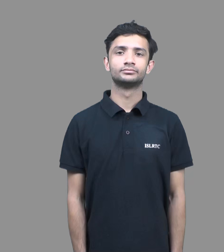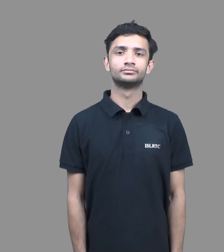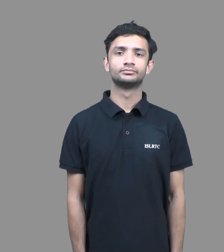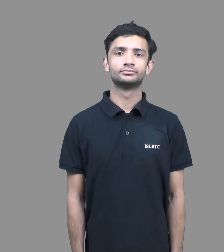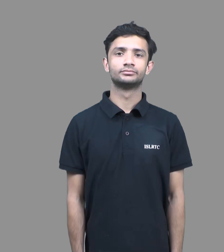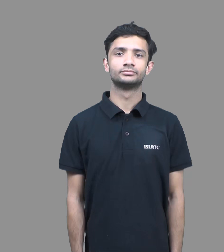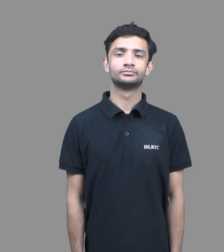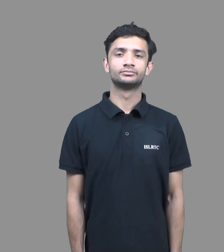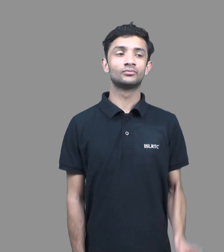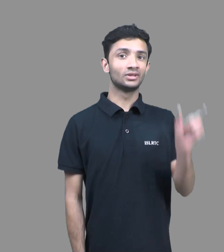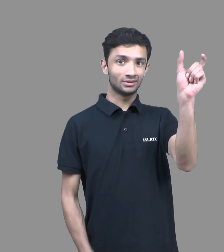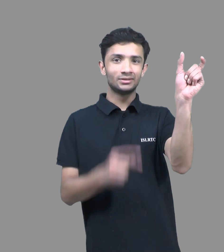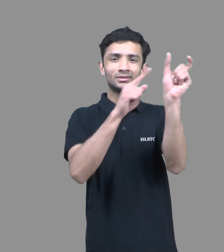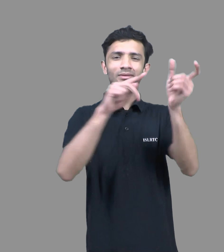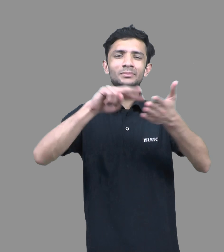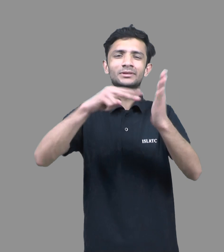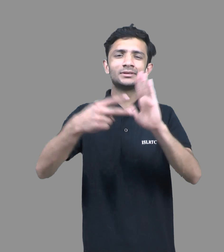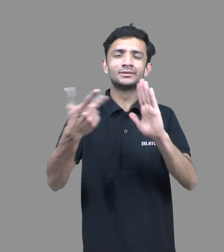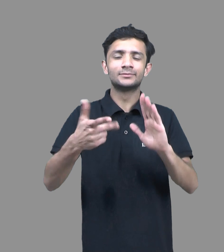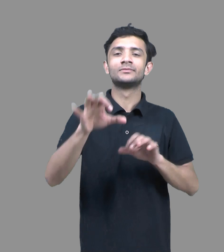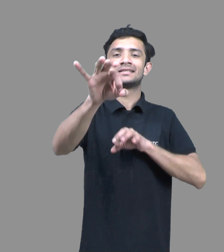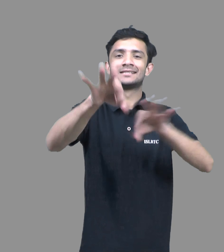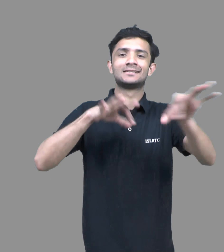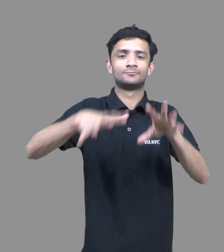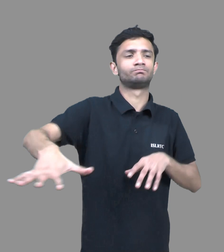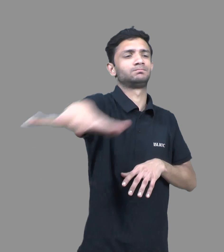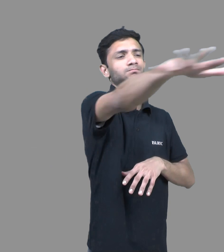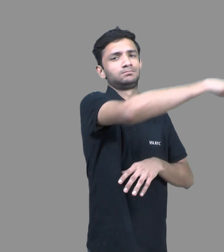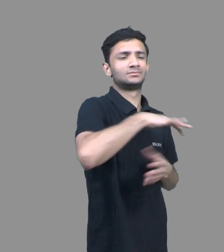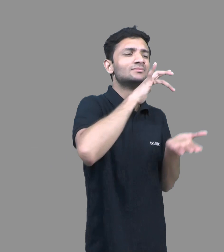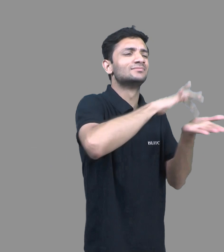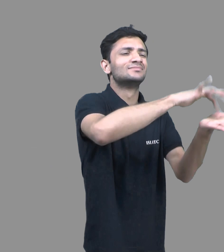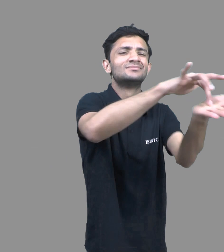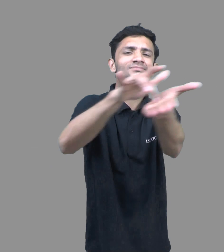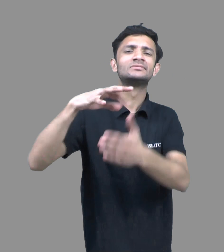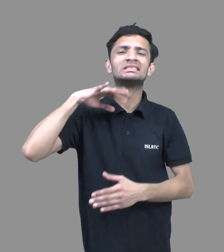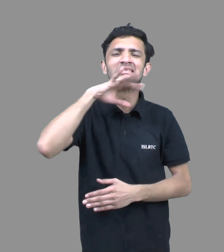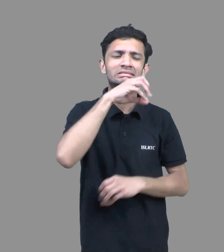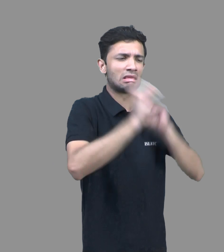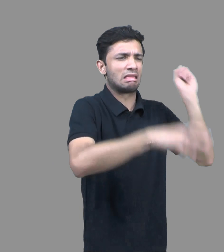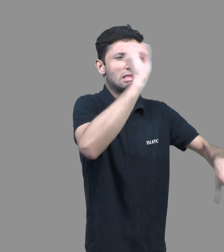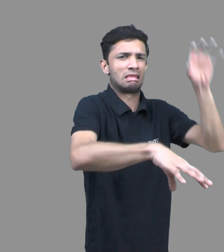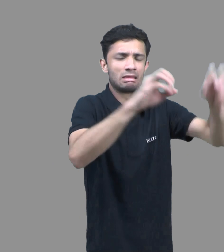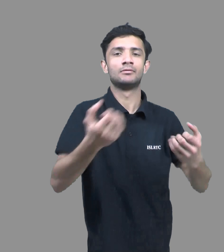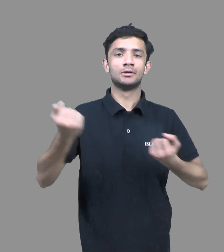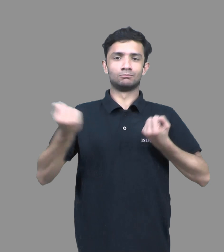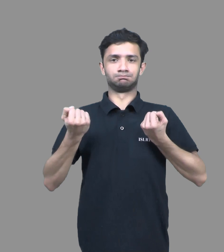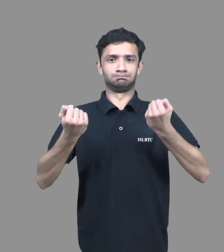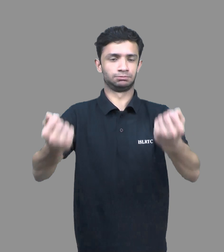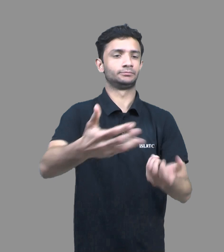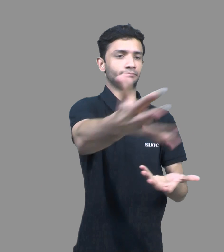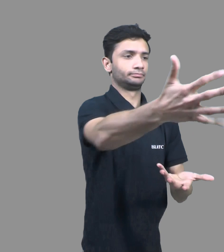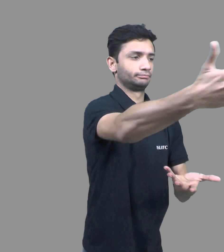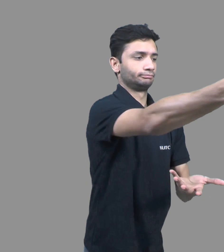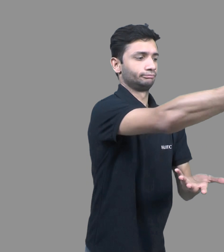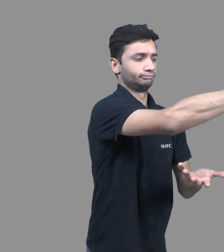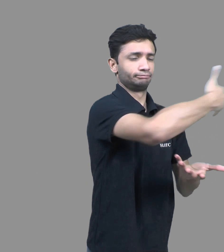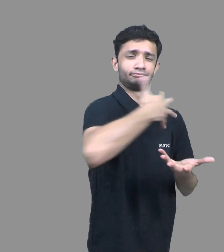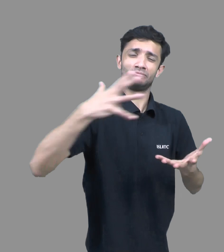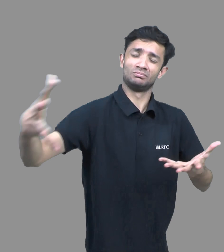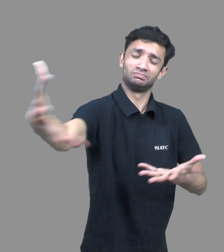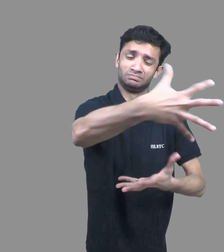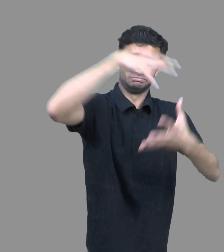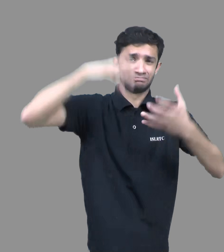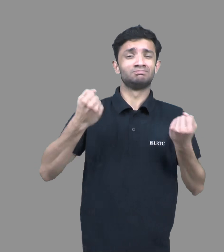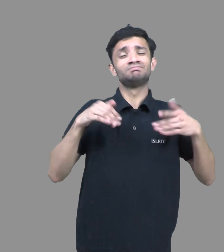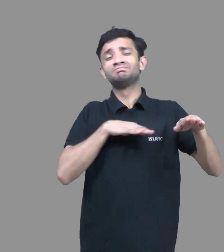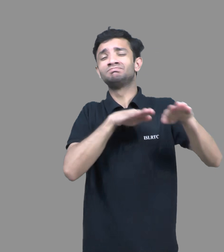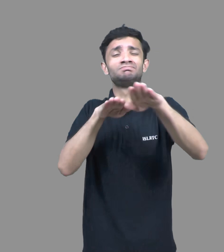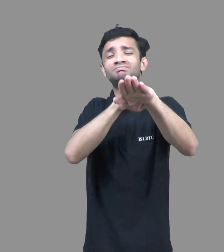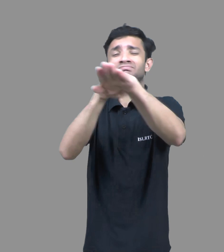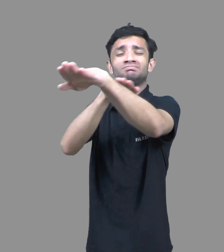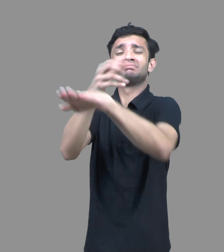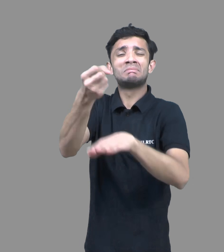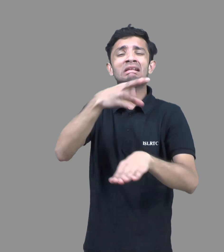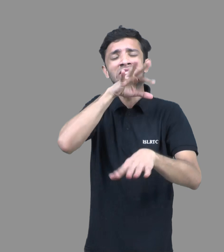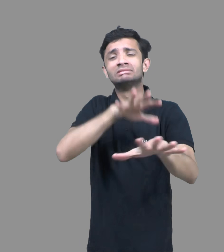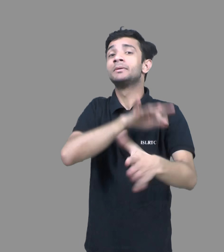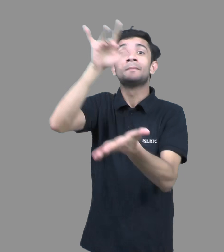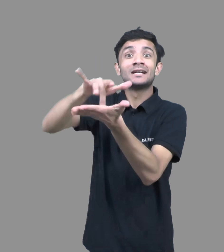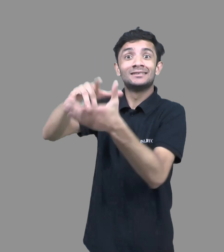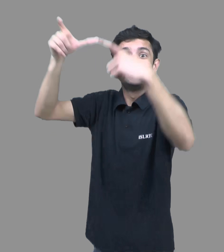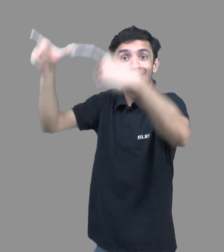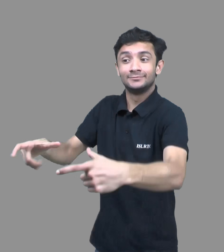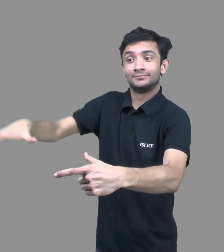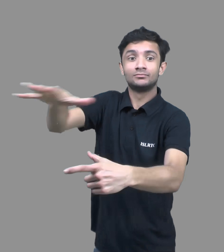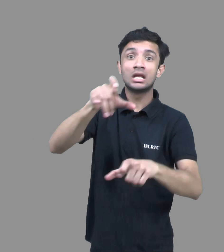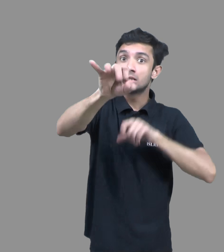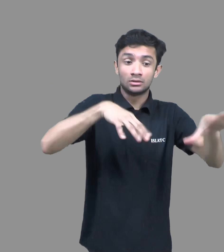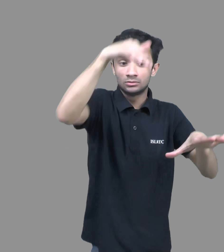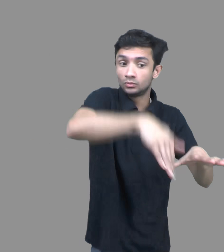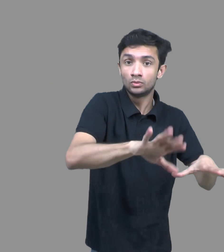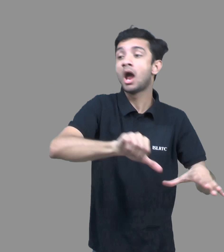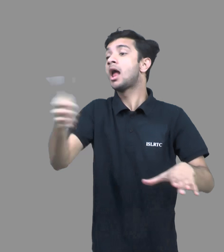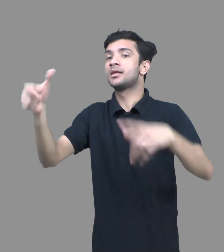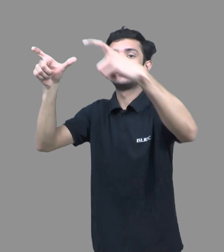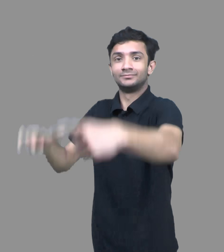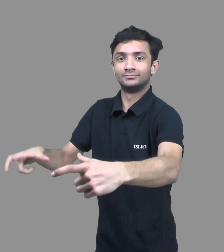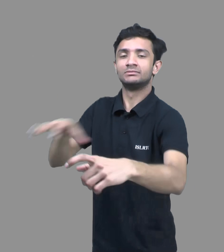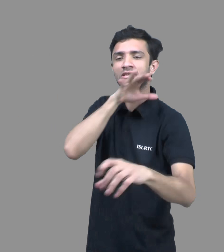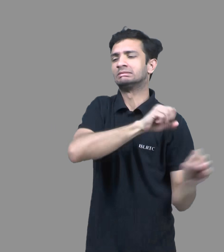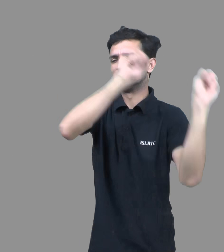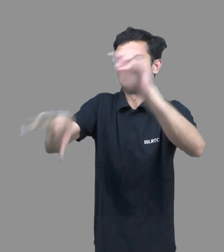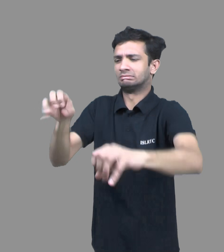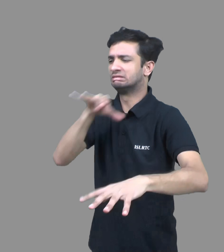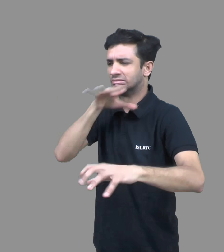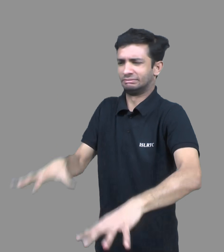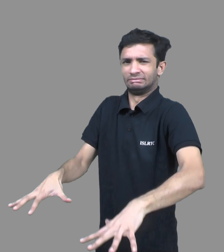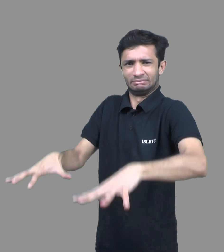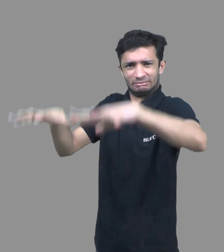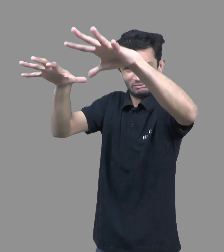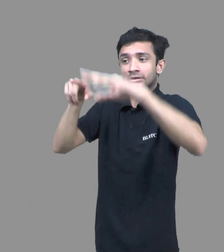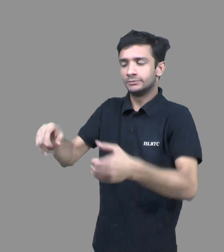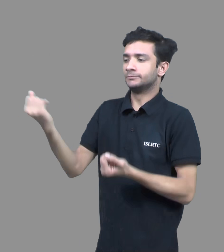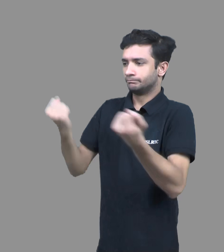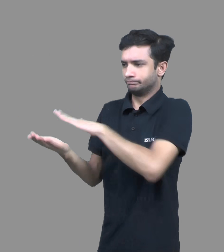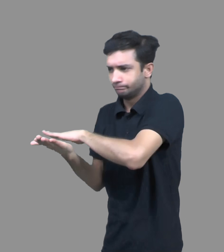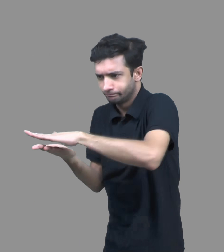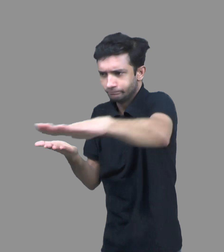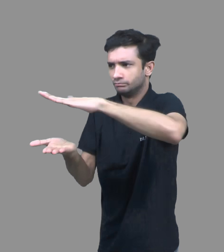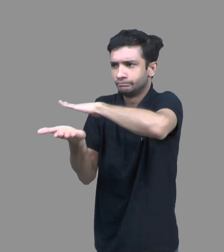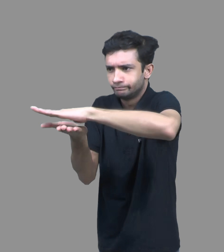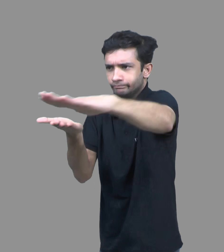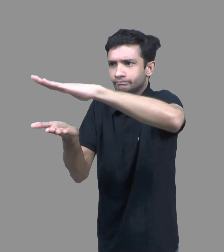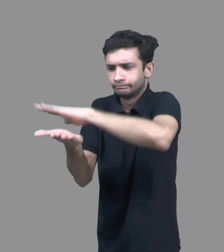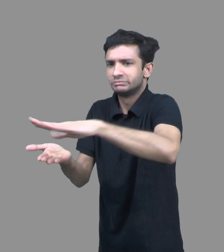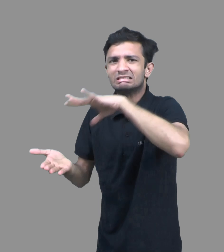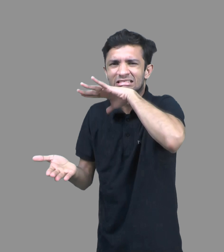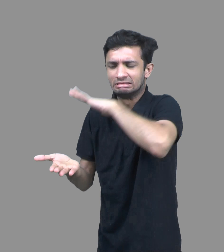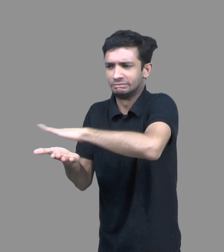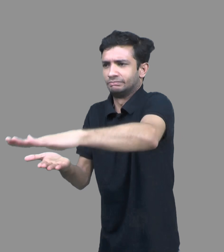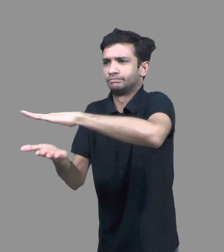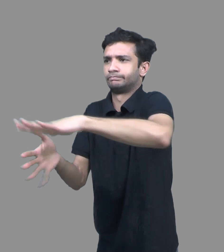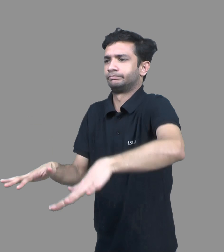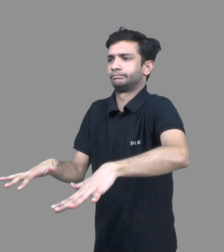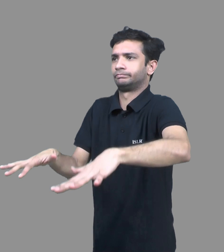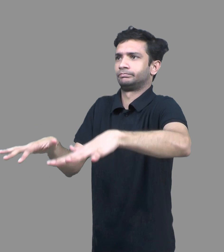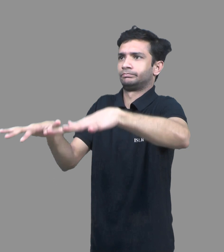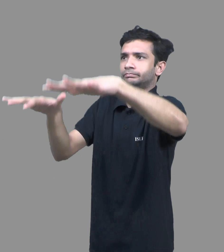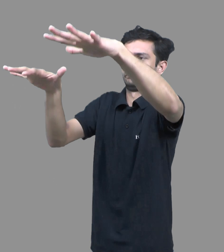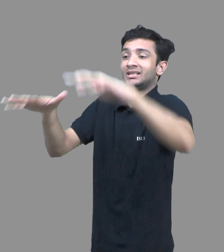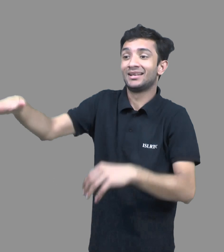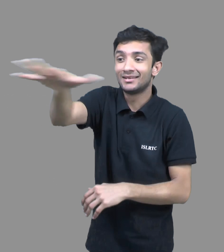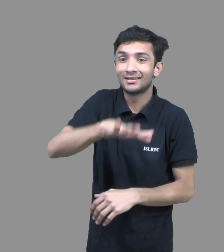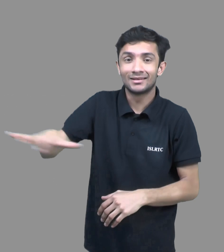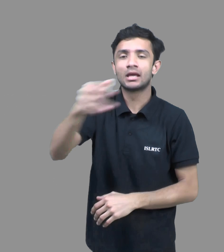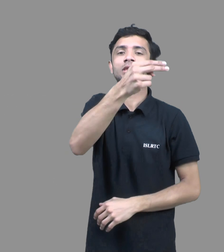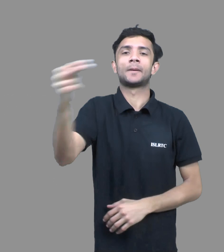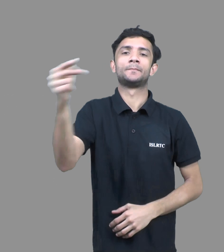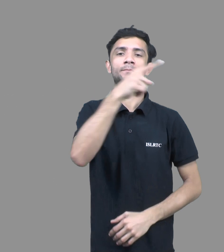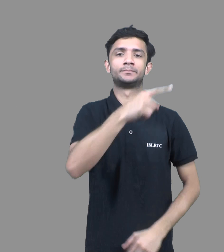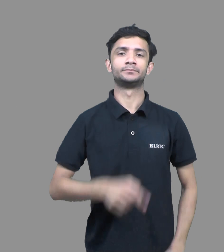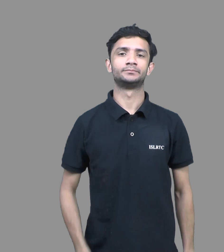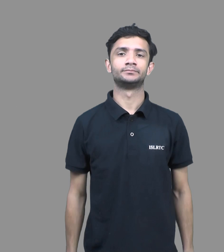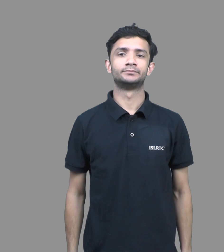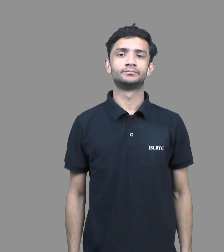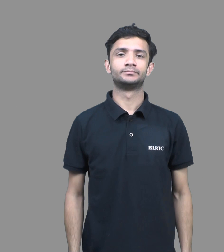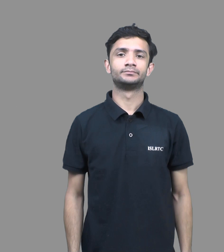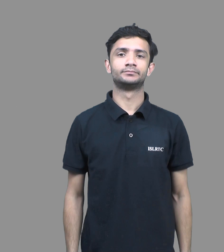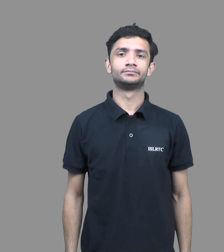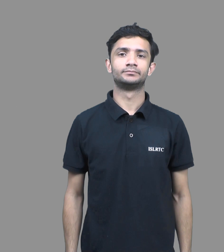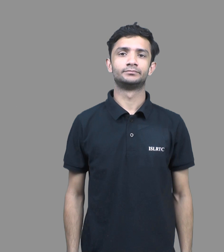Landfill